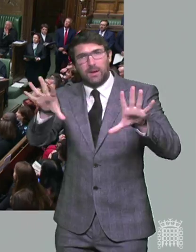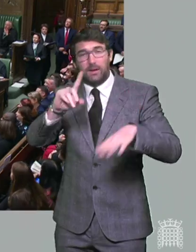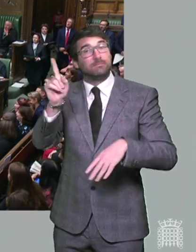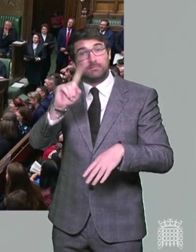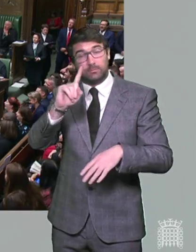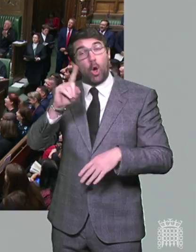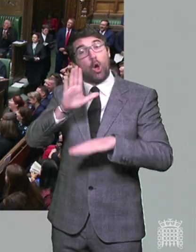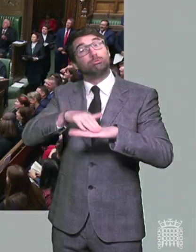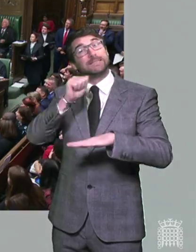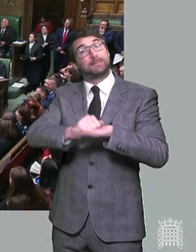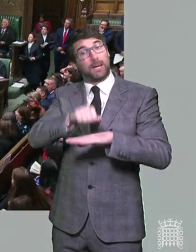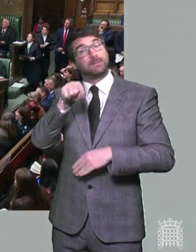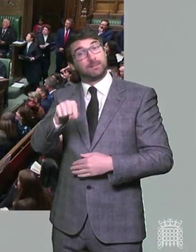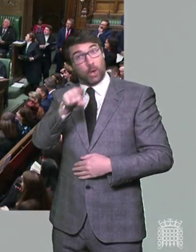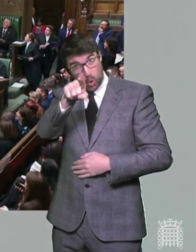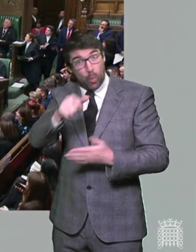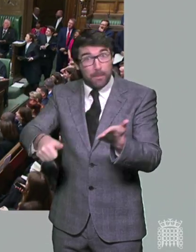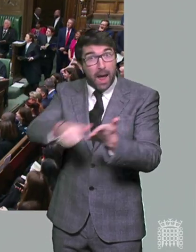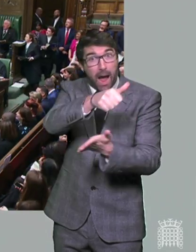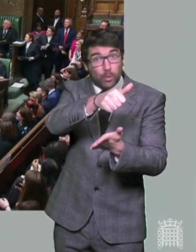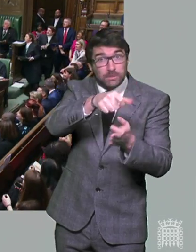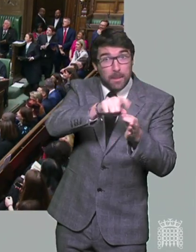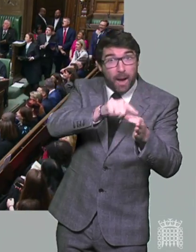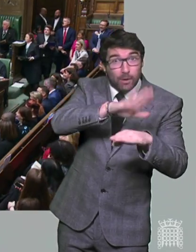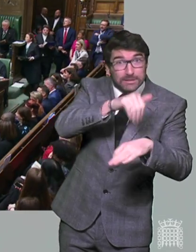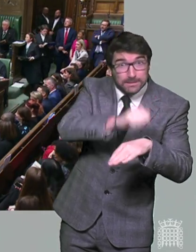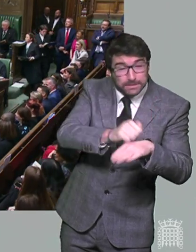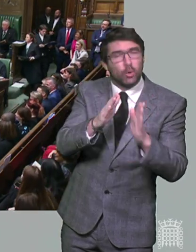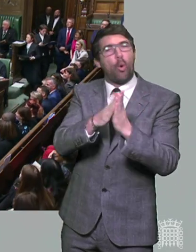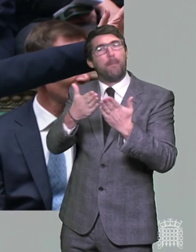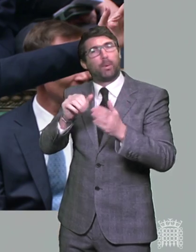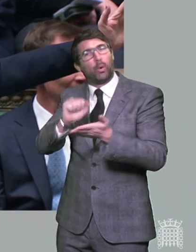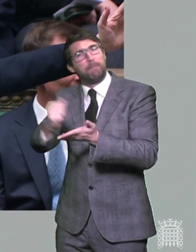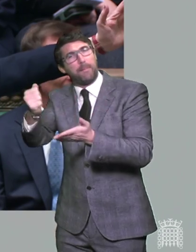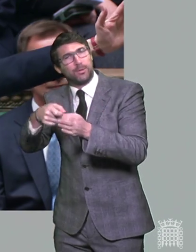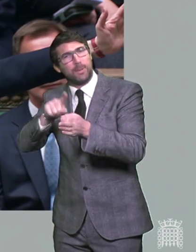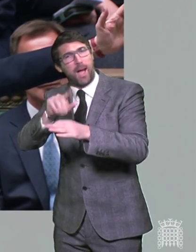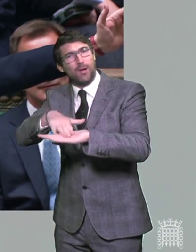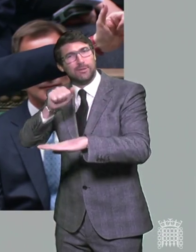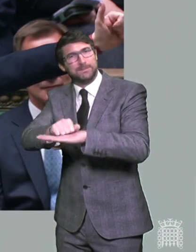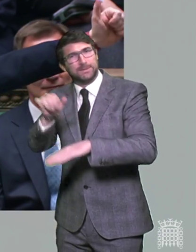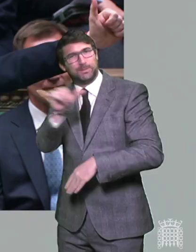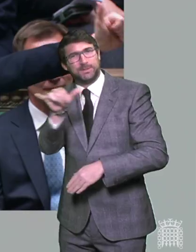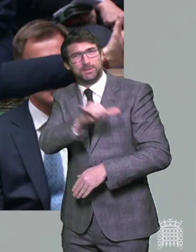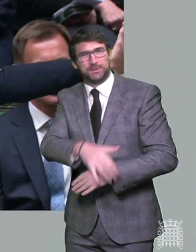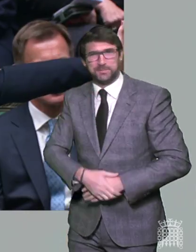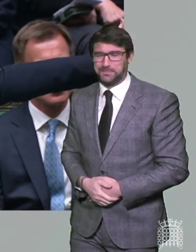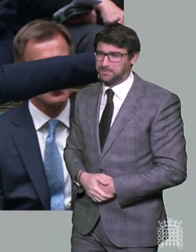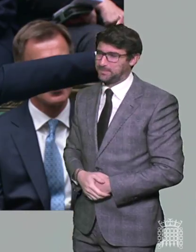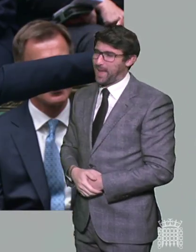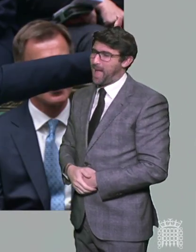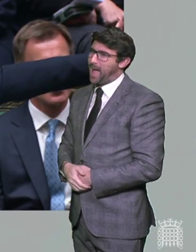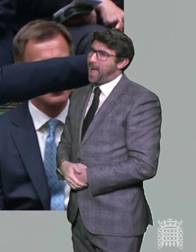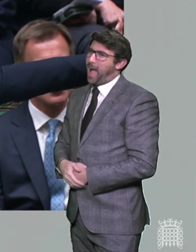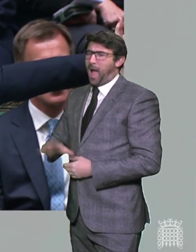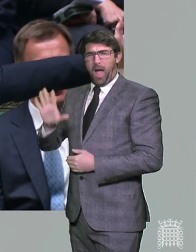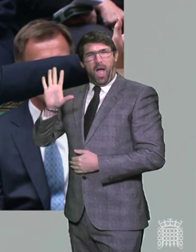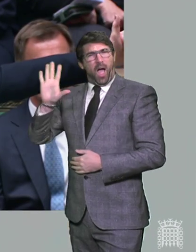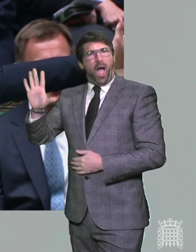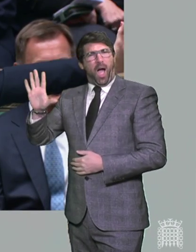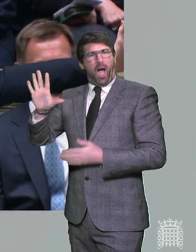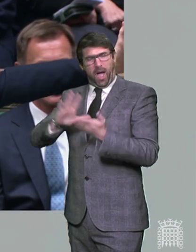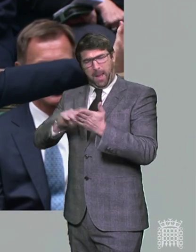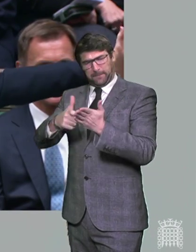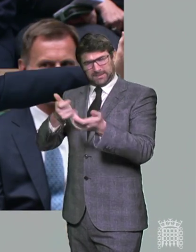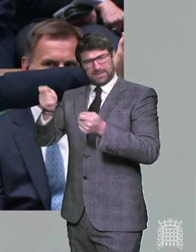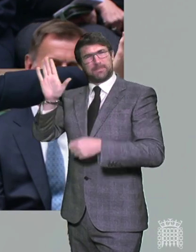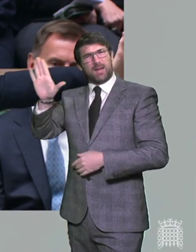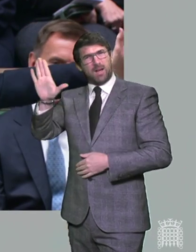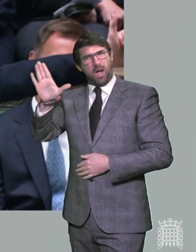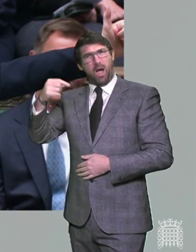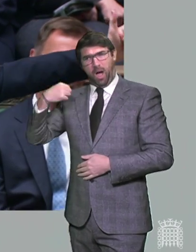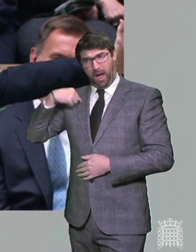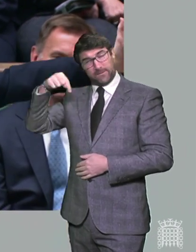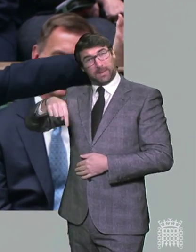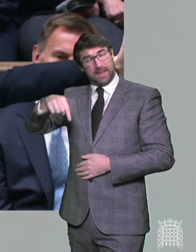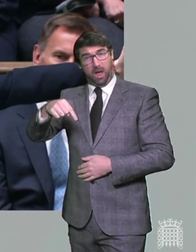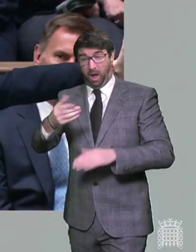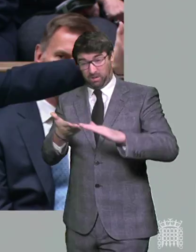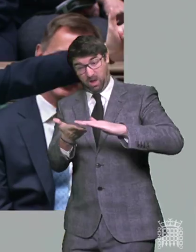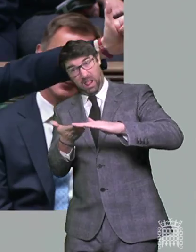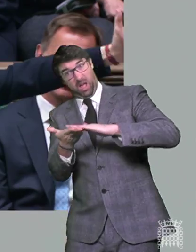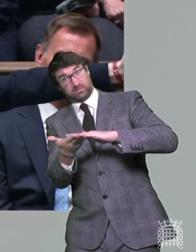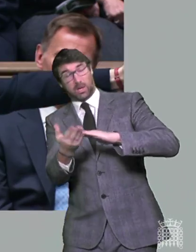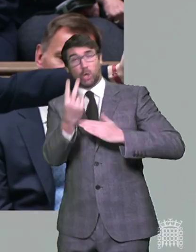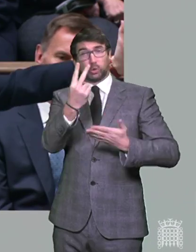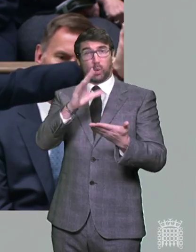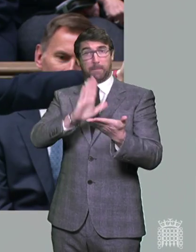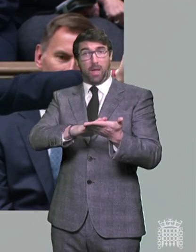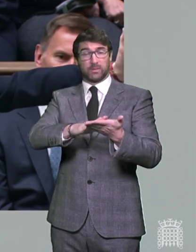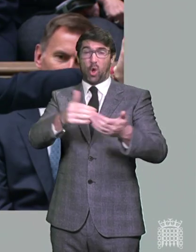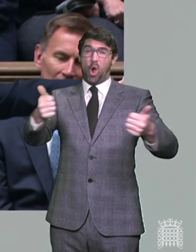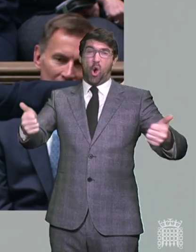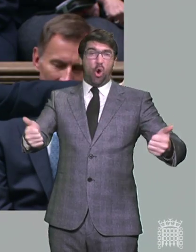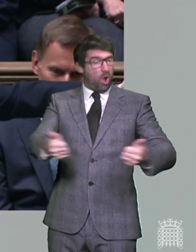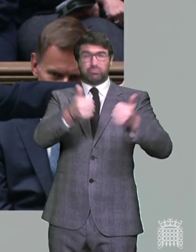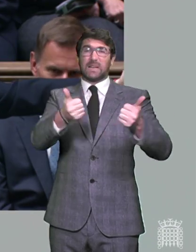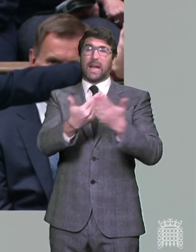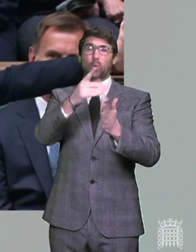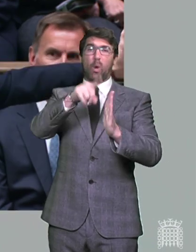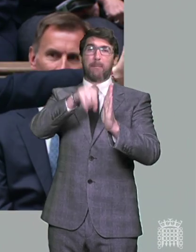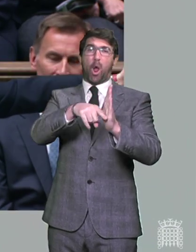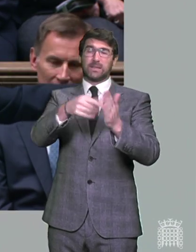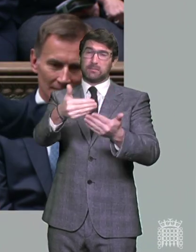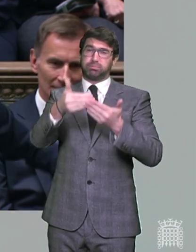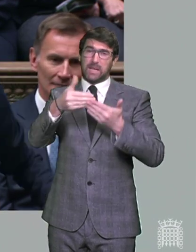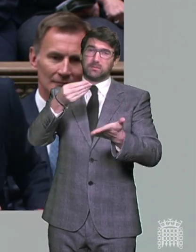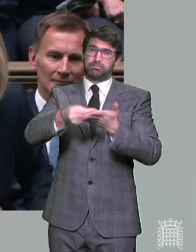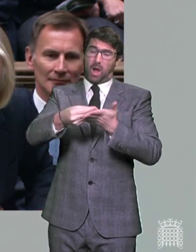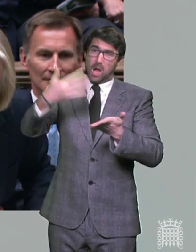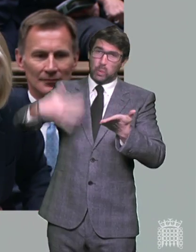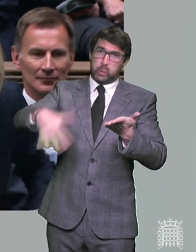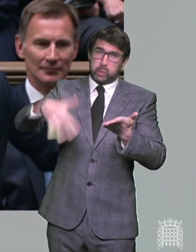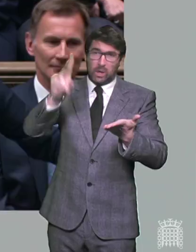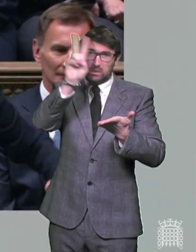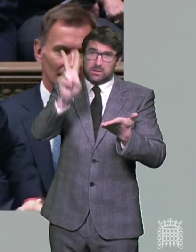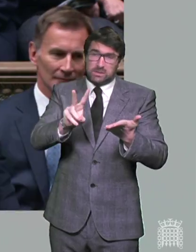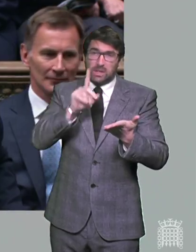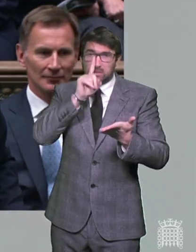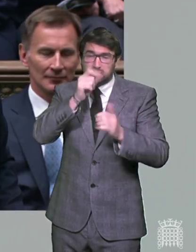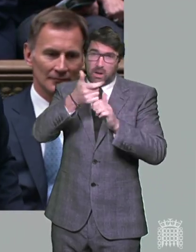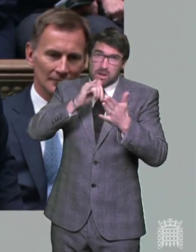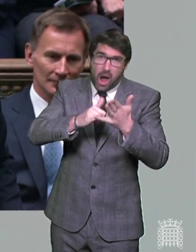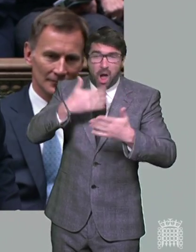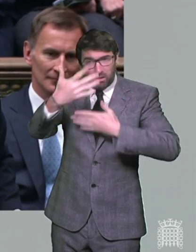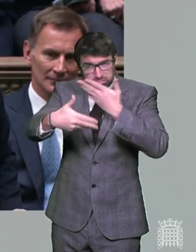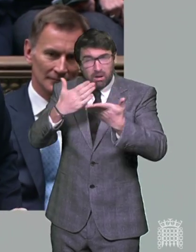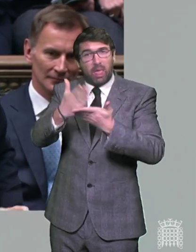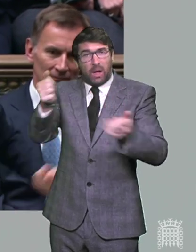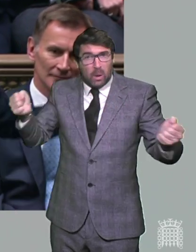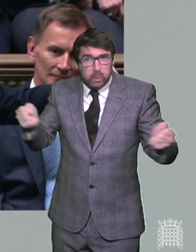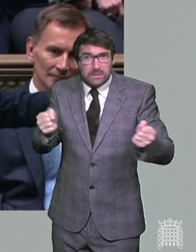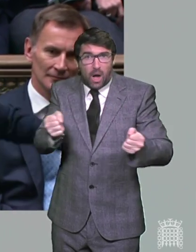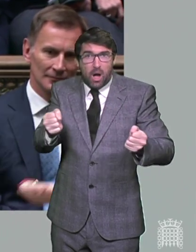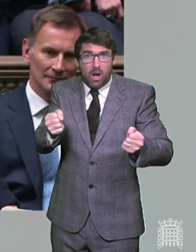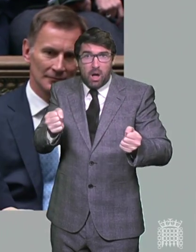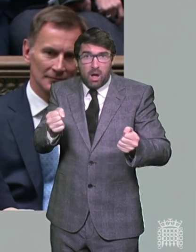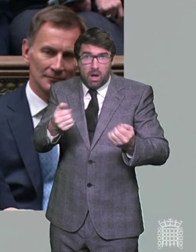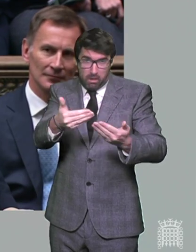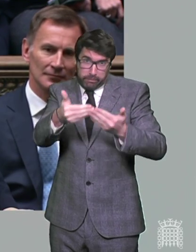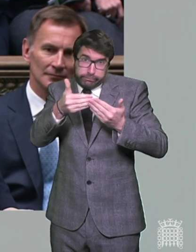I have been in office for just under two months, and I have delivered the energy price guarantee, making sure that people are not paying £6,000 bills this winter; I